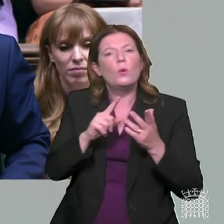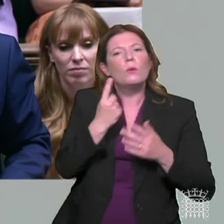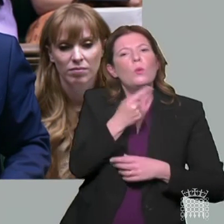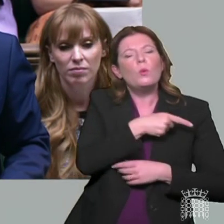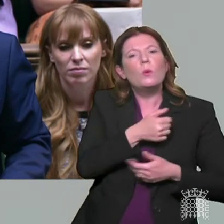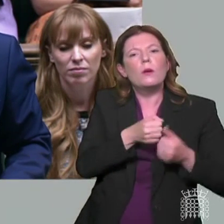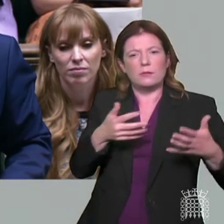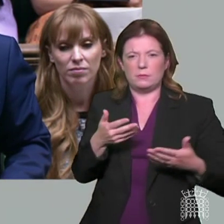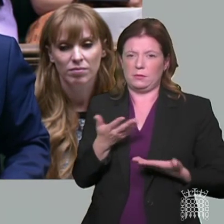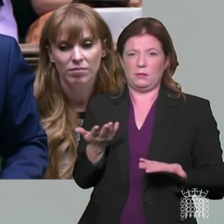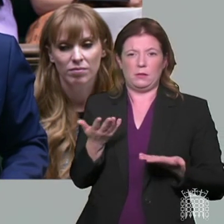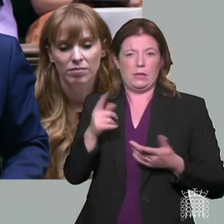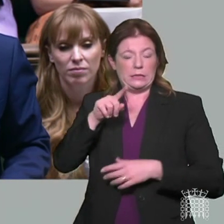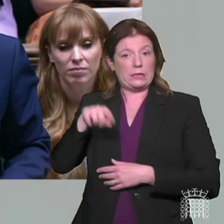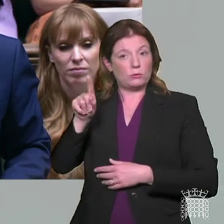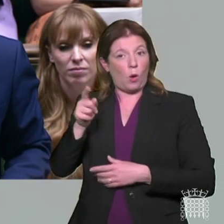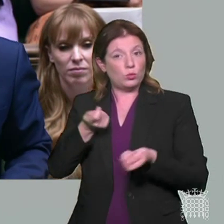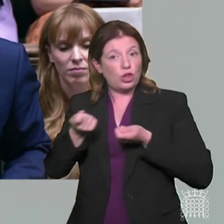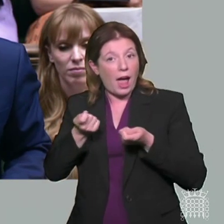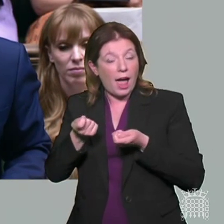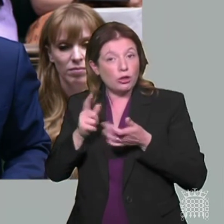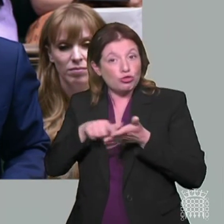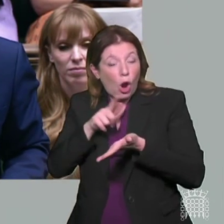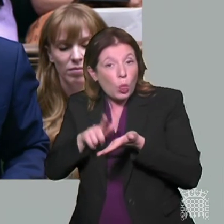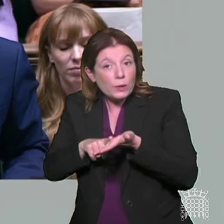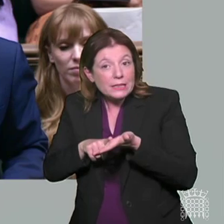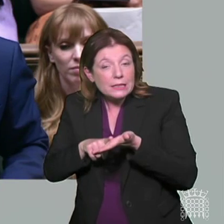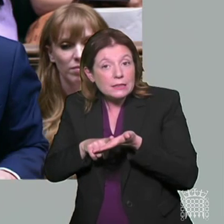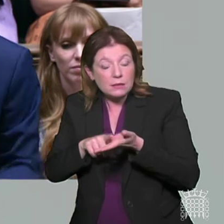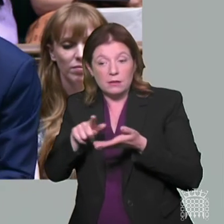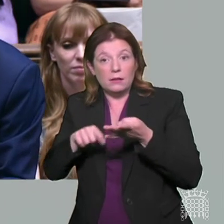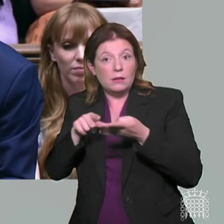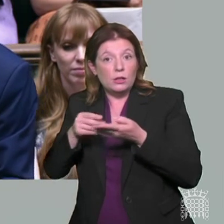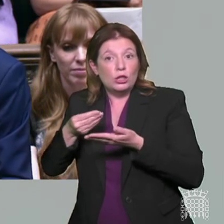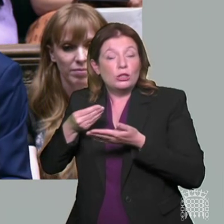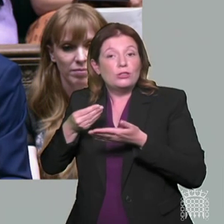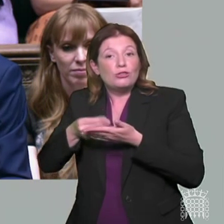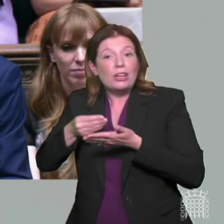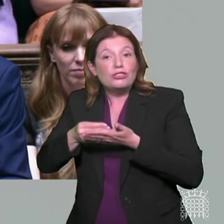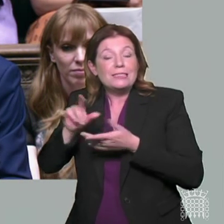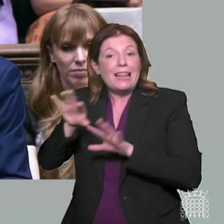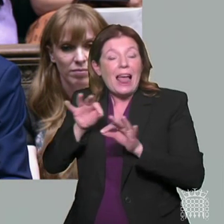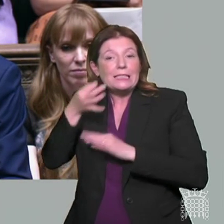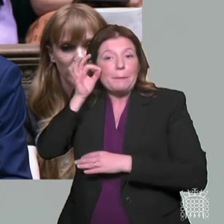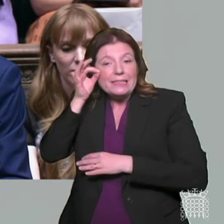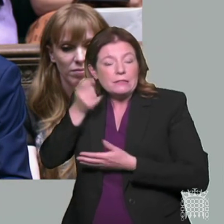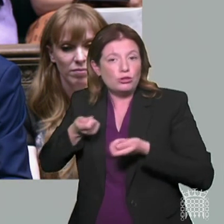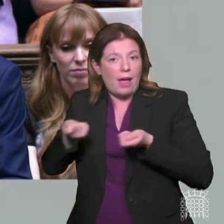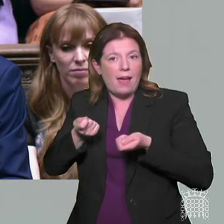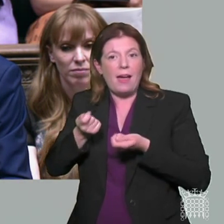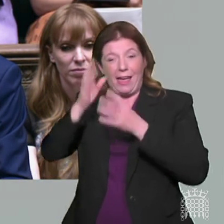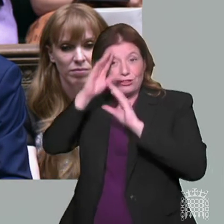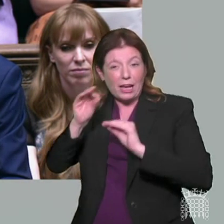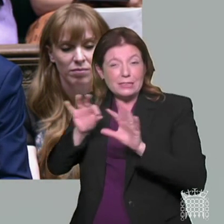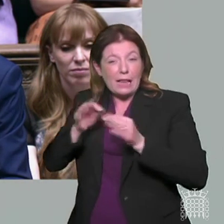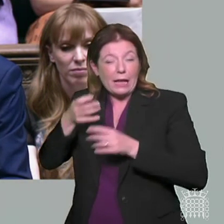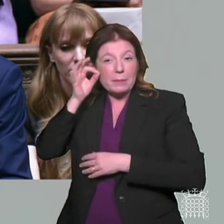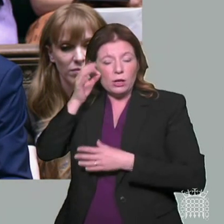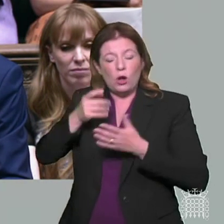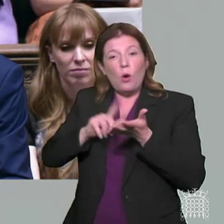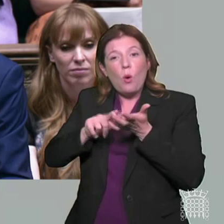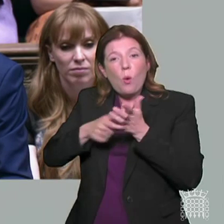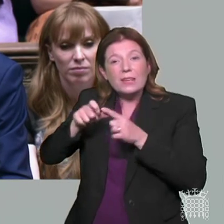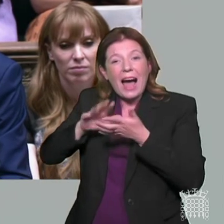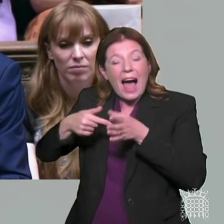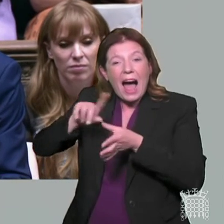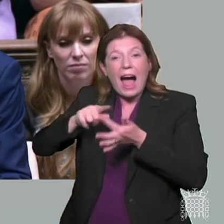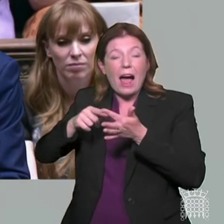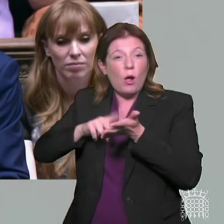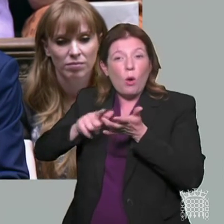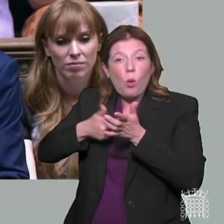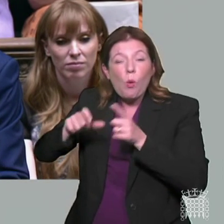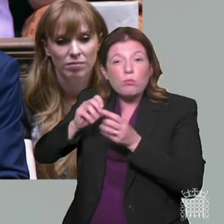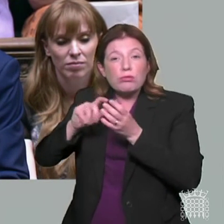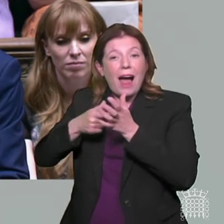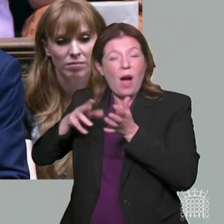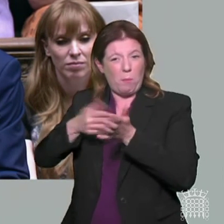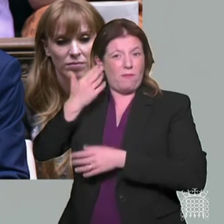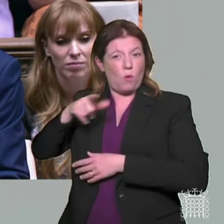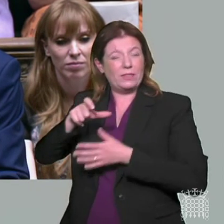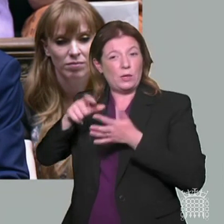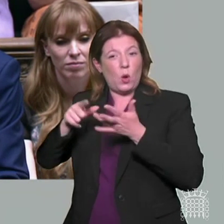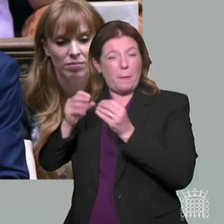On one side, we have the chair of Tesco; the chair of John Lewis; the Chair of the Treasury Committee; the Chair of the Education Committee; Lord Hague; and Lord Browne, the old chief executive officer of BP.